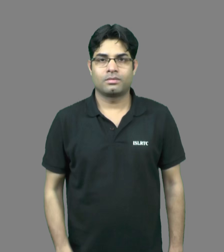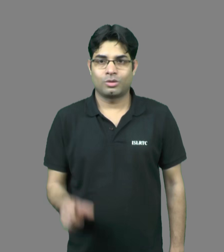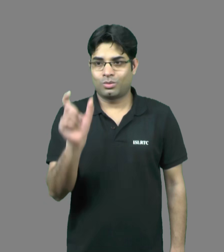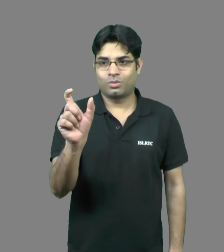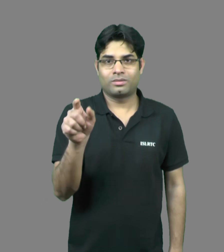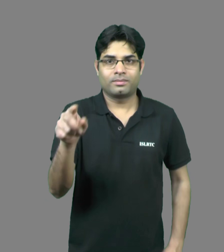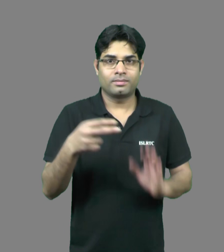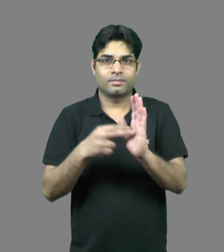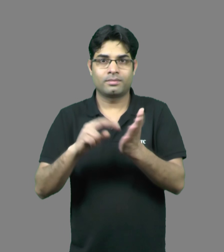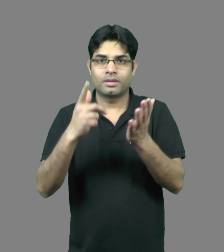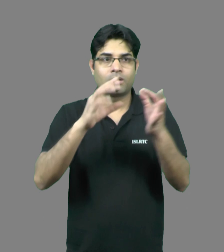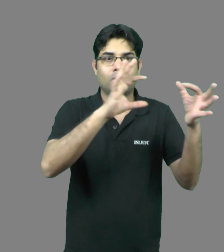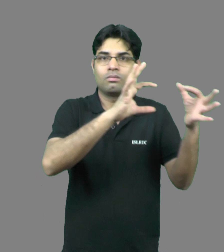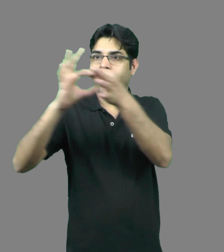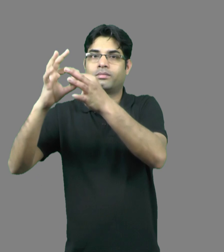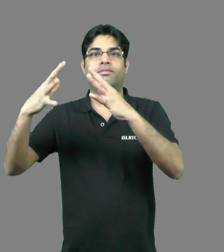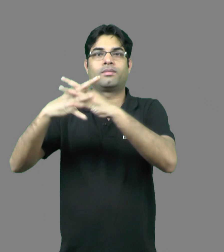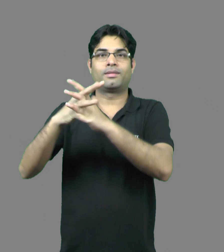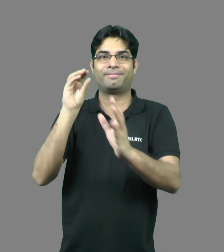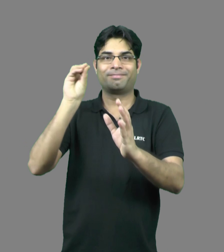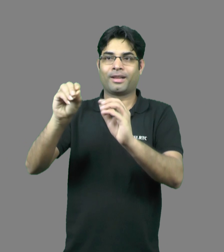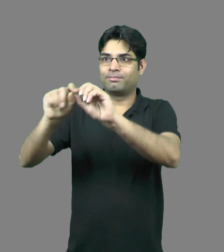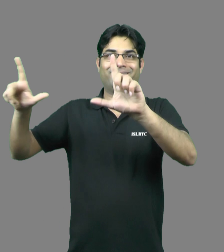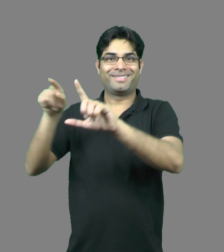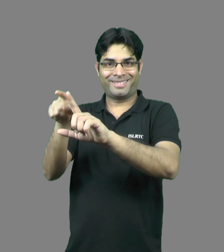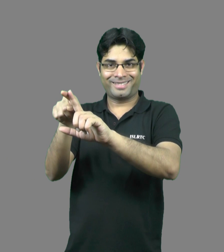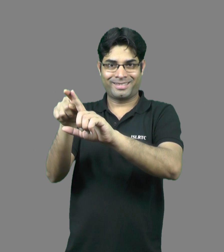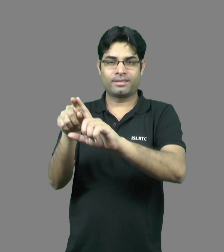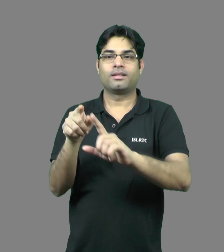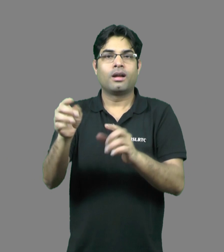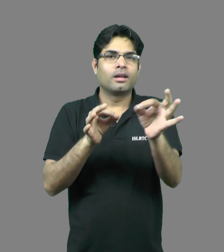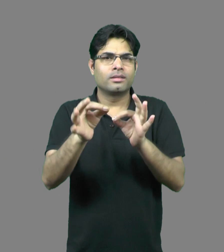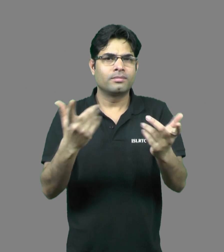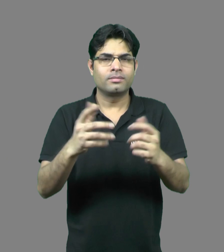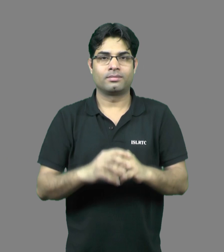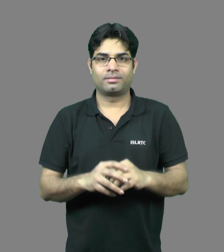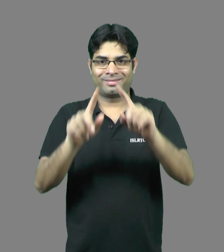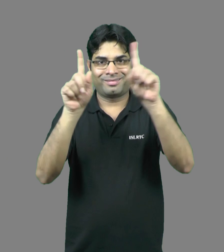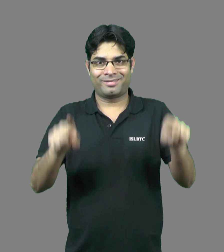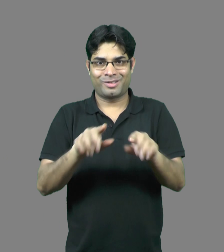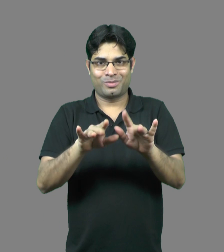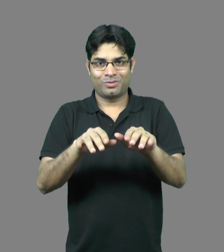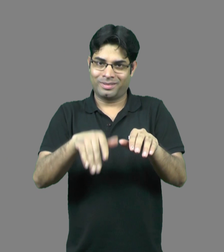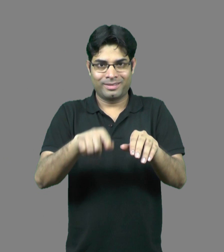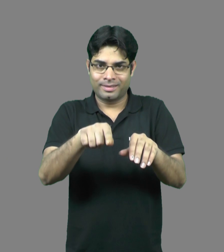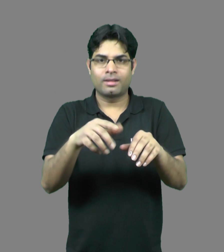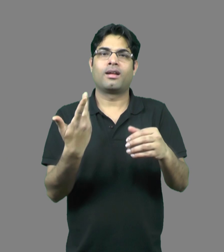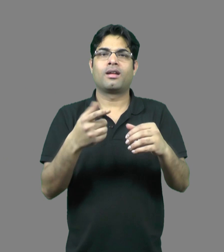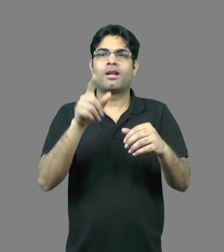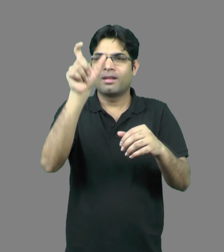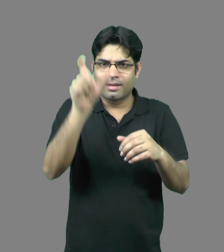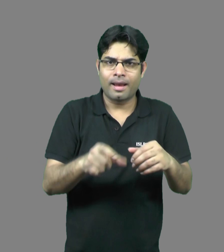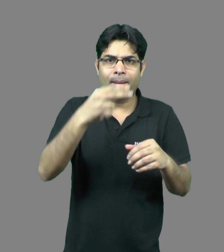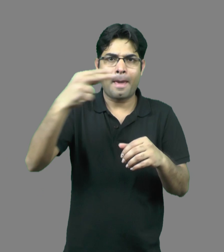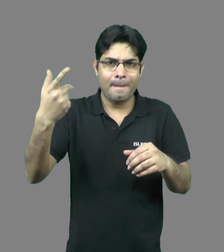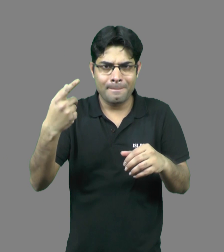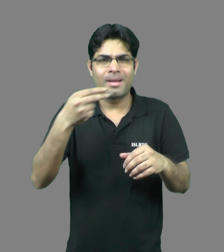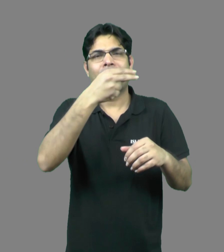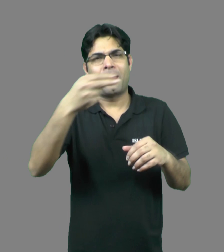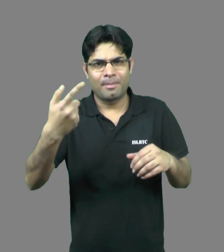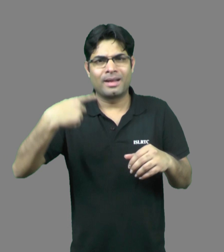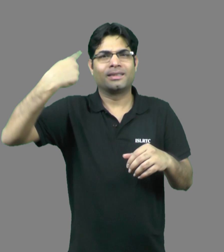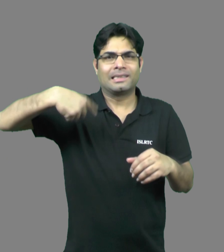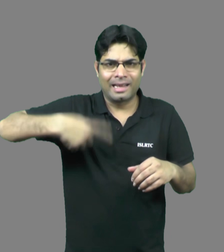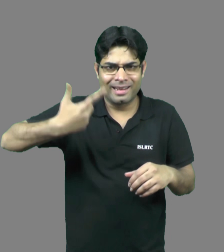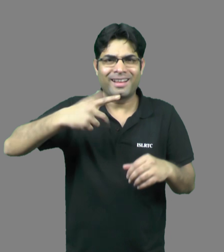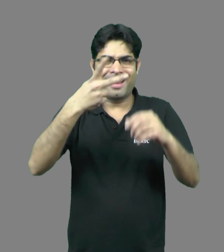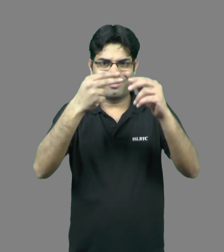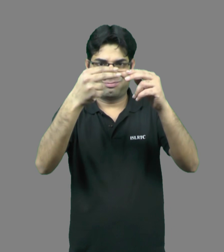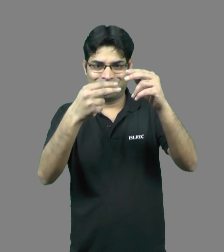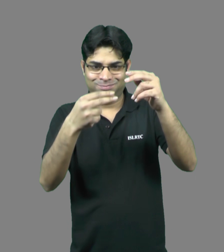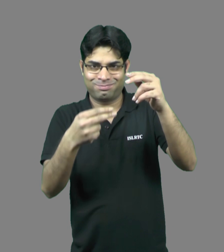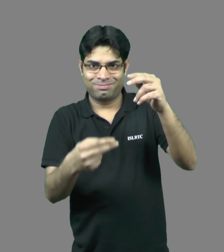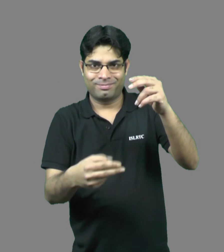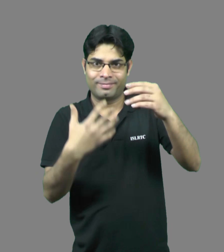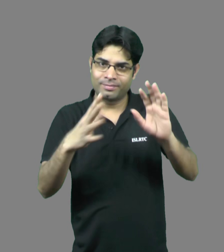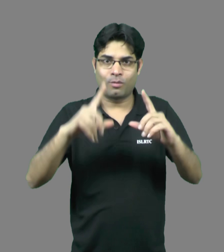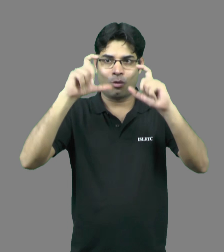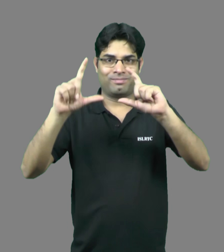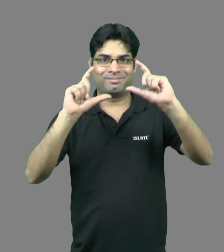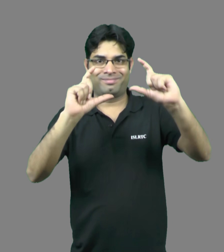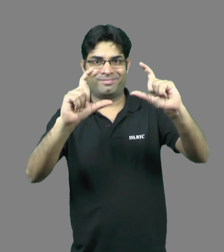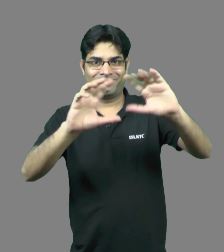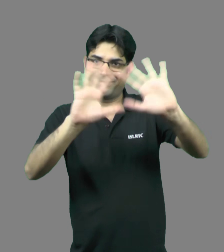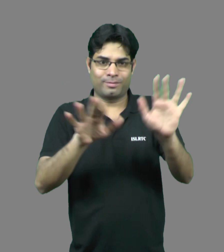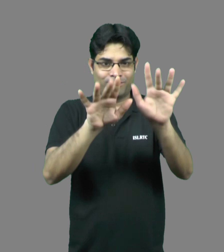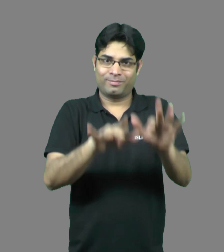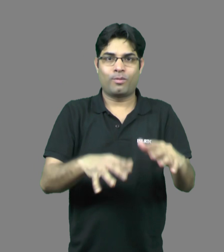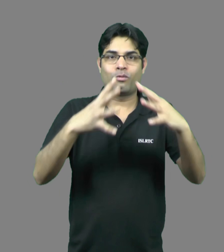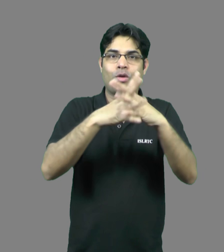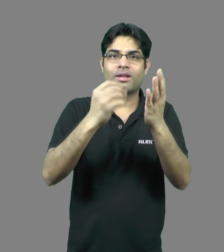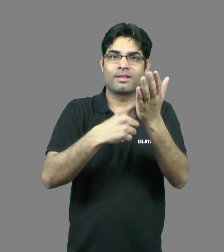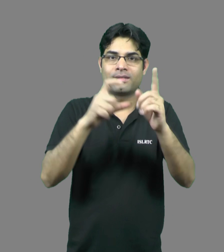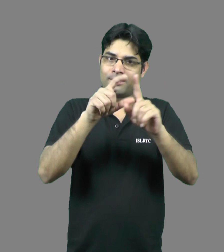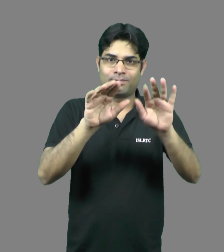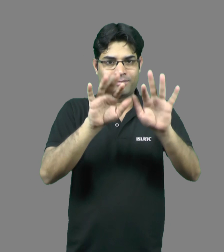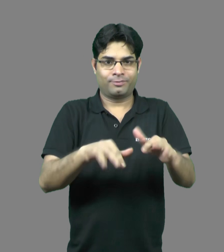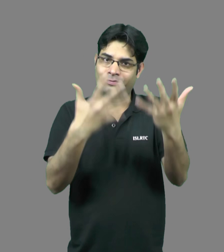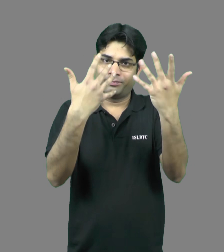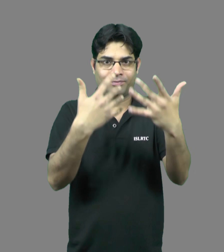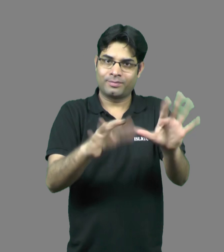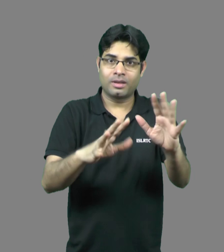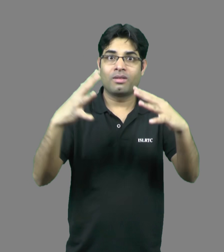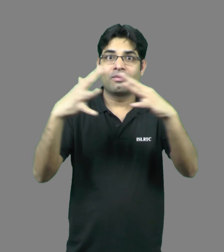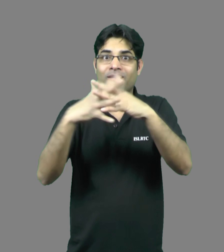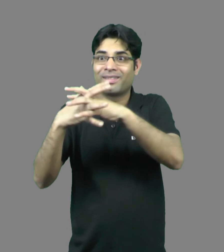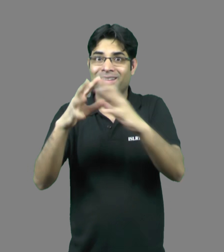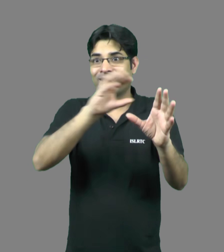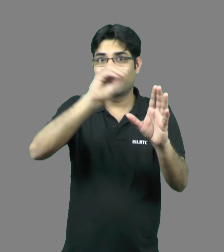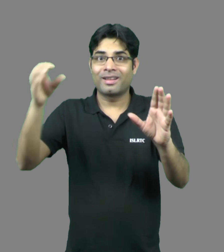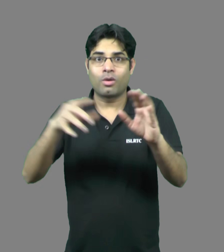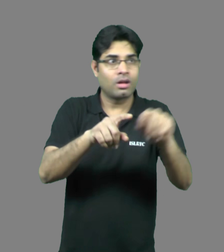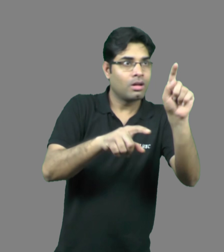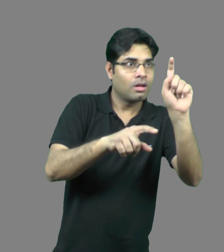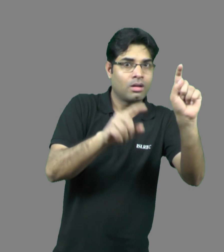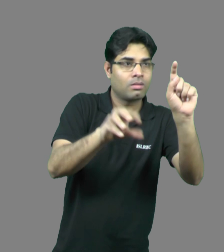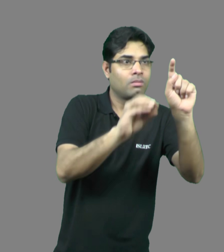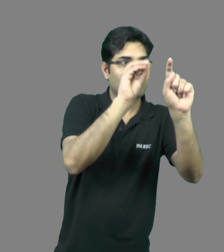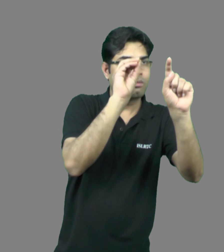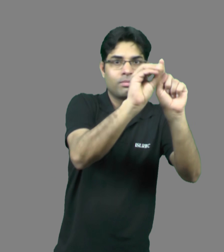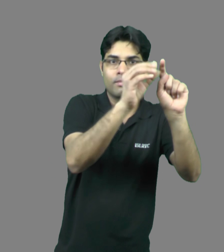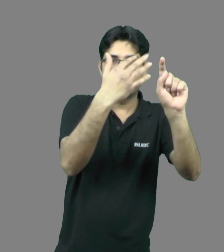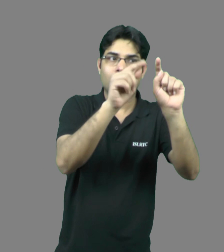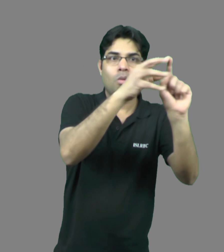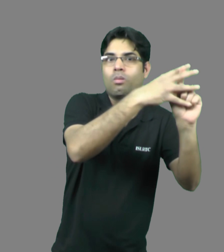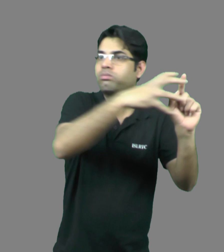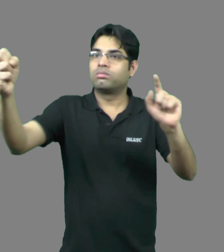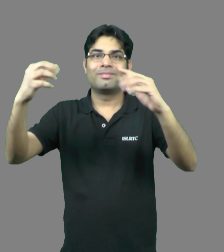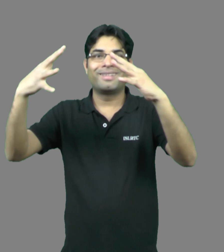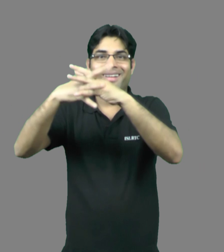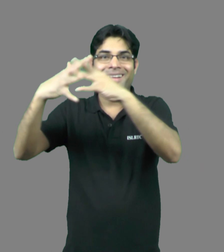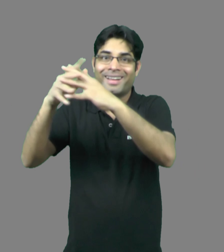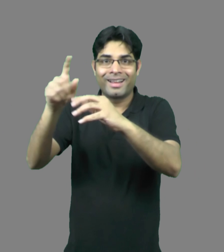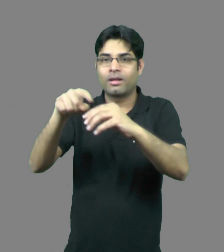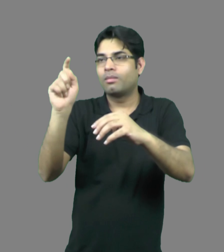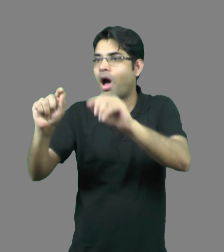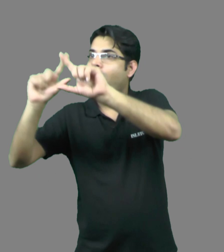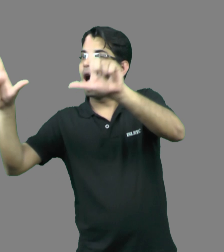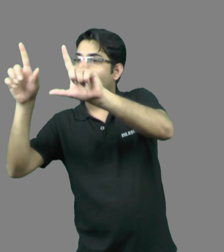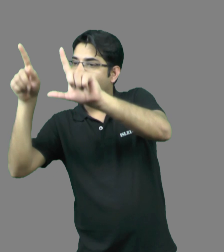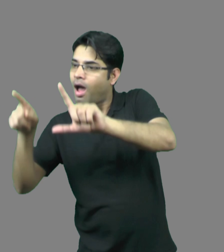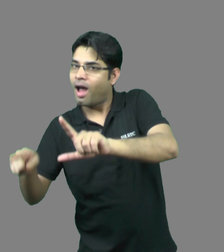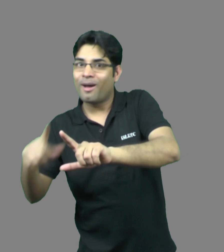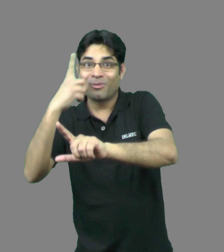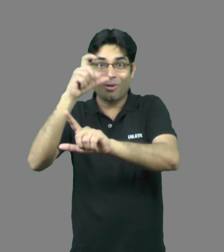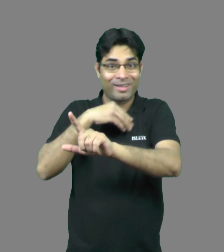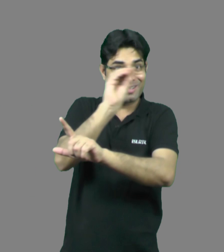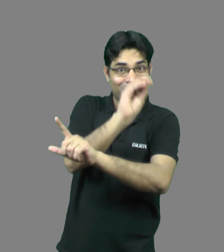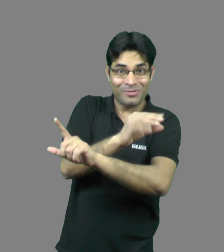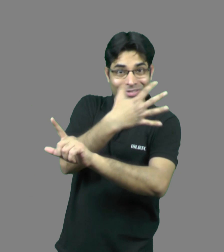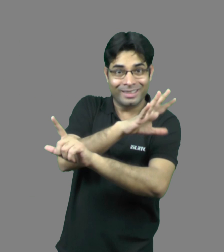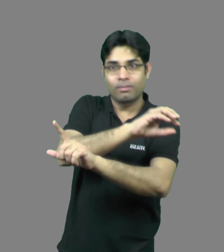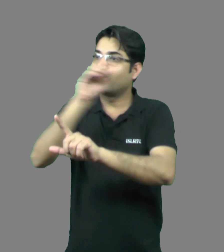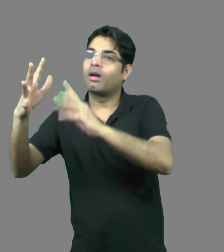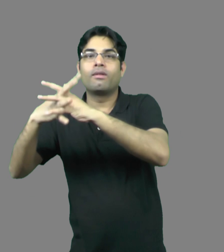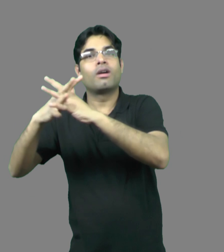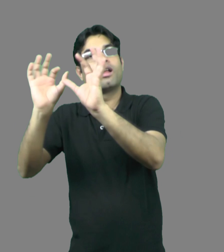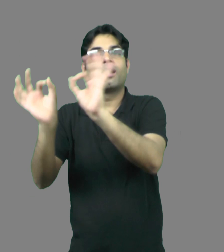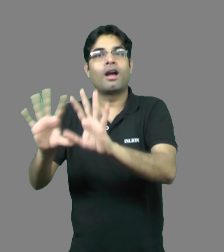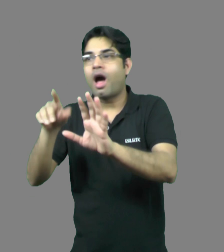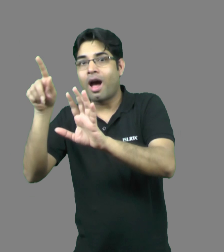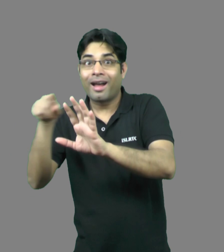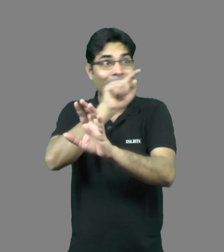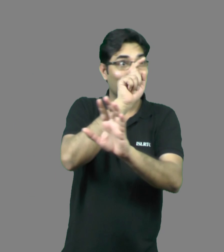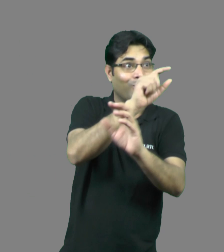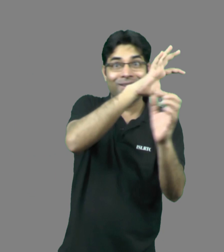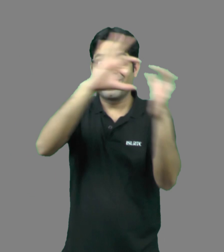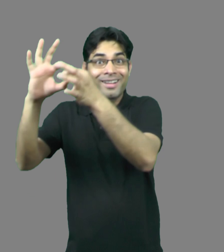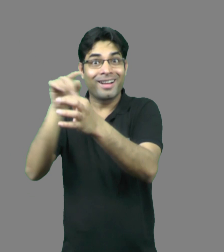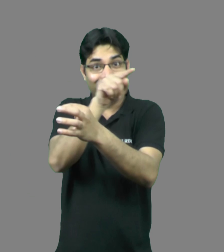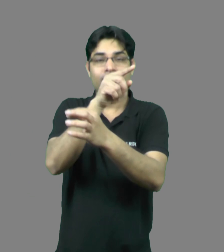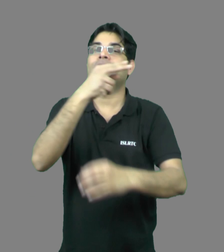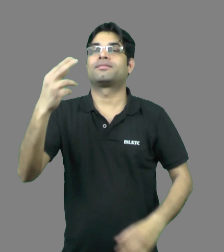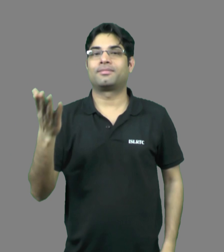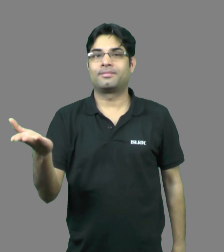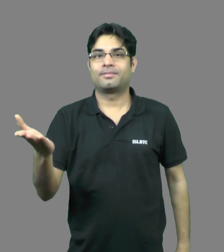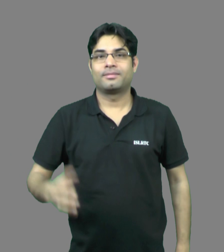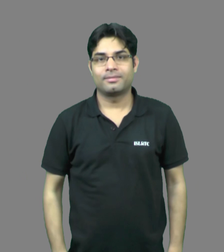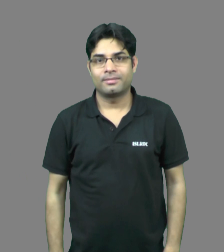Publish